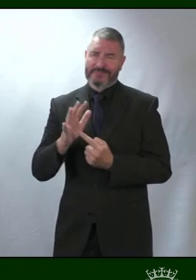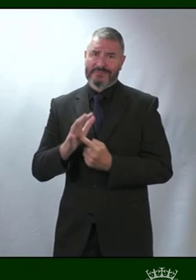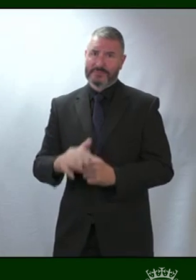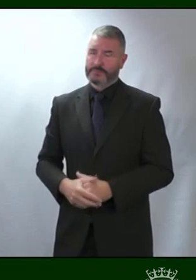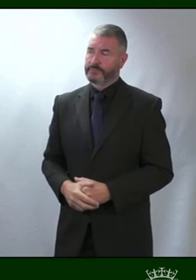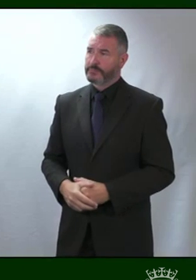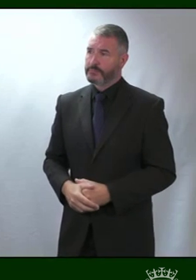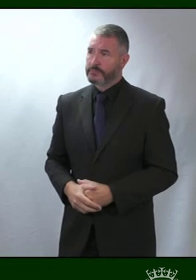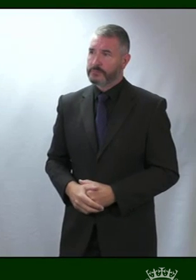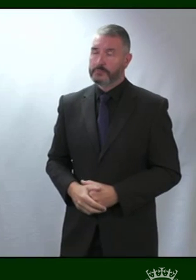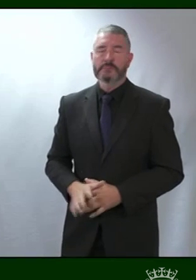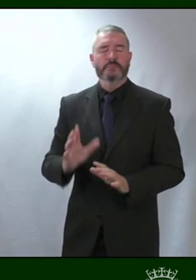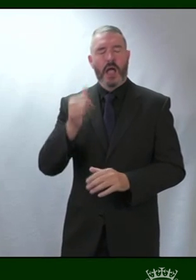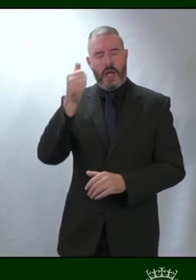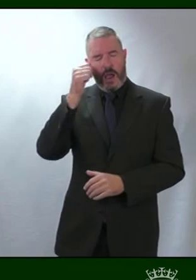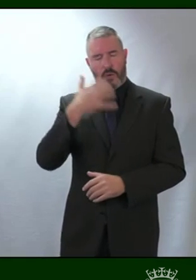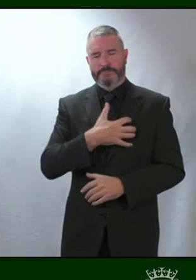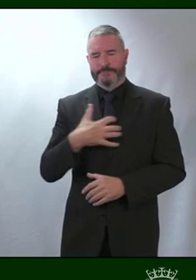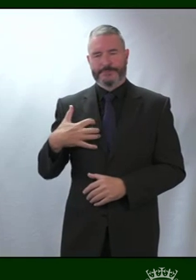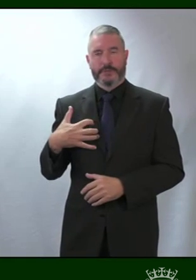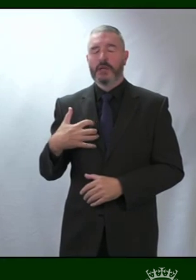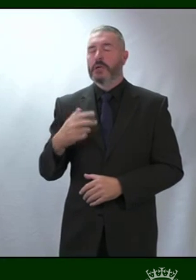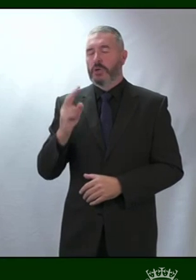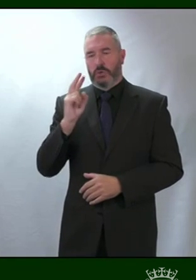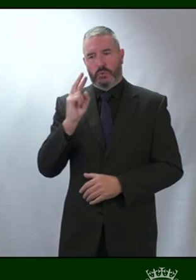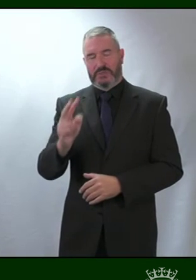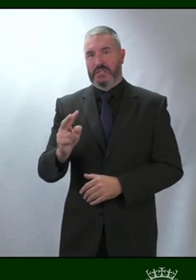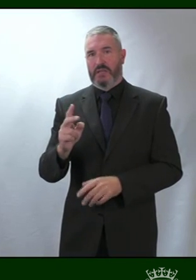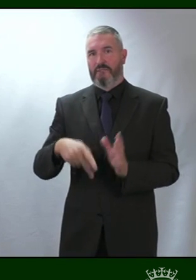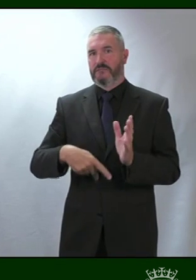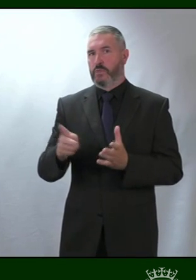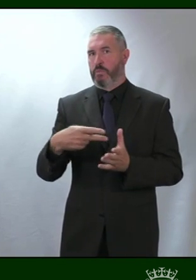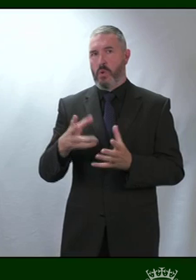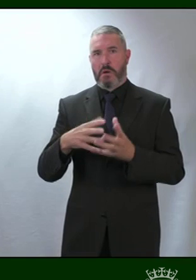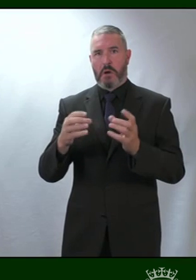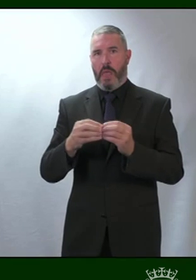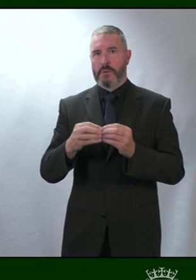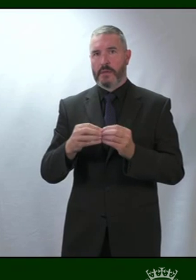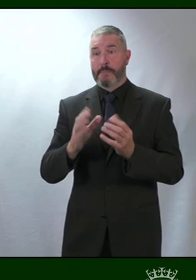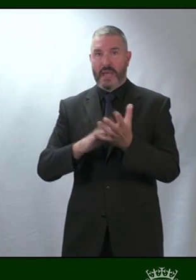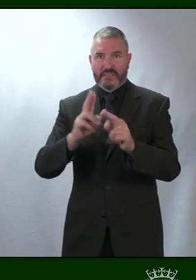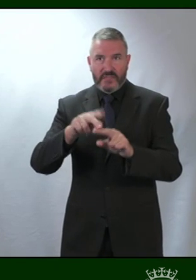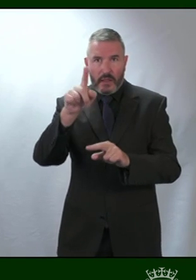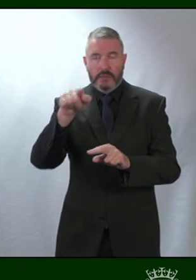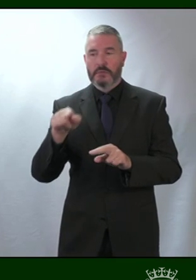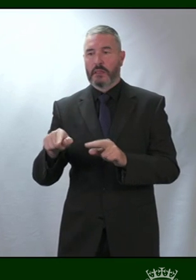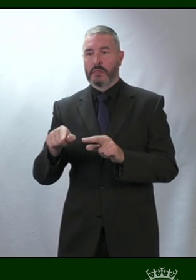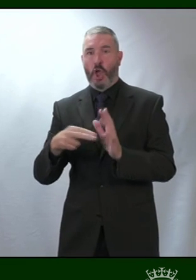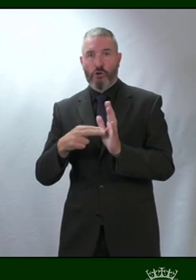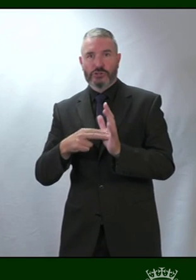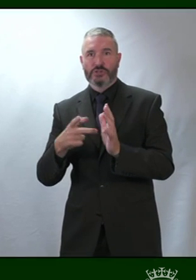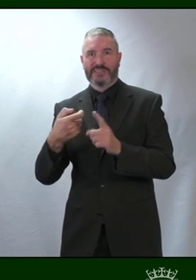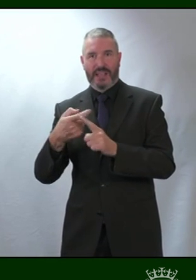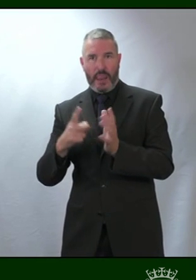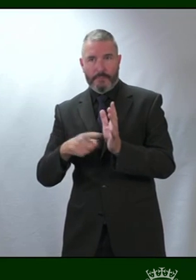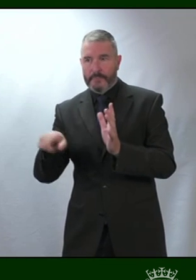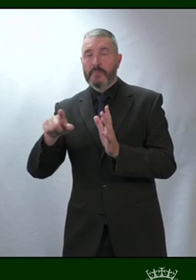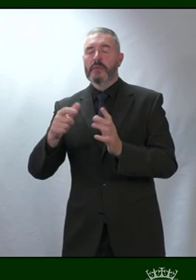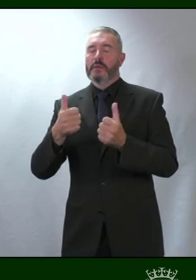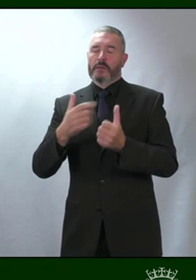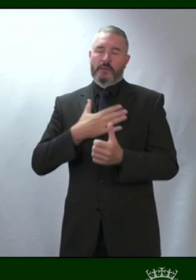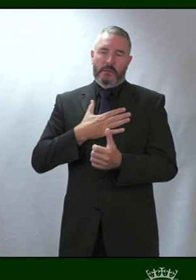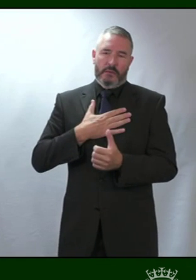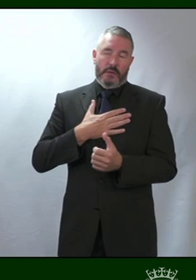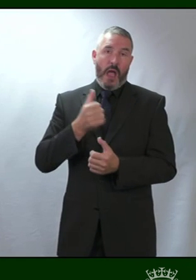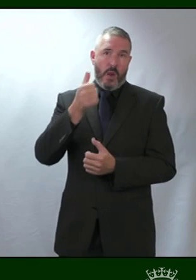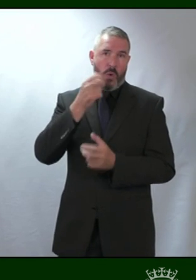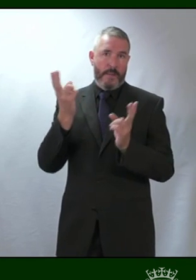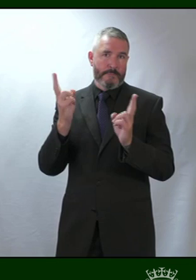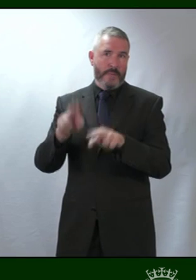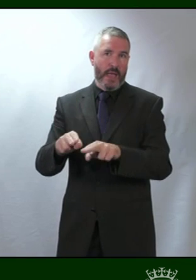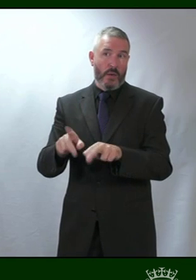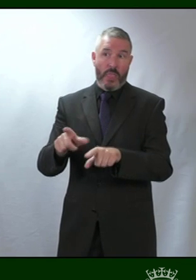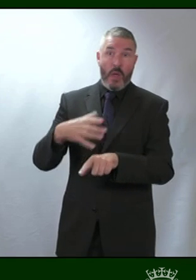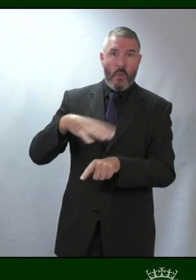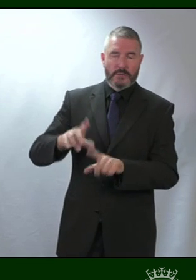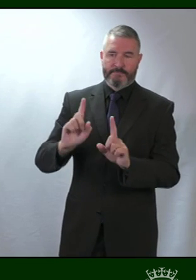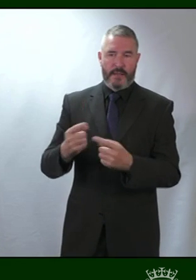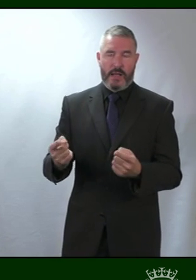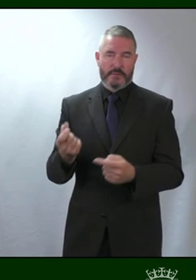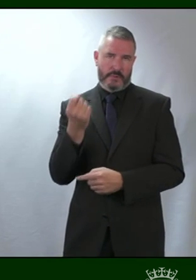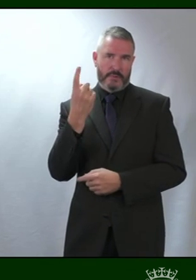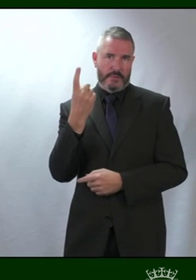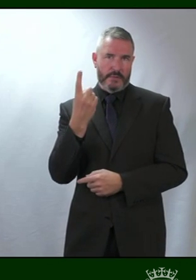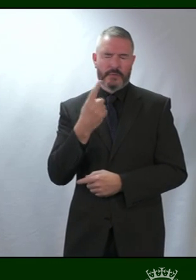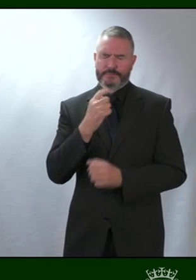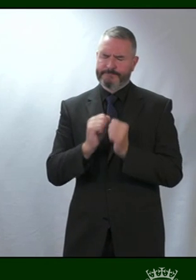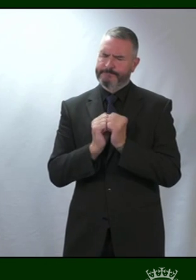It grieves me to see football clubs—Mansfield, Norwich City and others—not able to go back in the way that they want to right now.